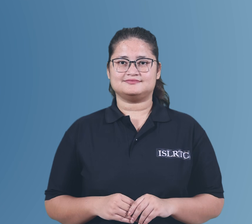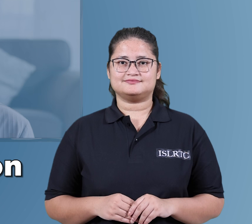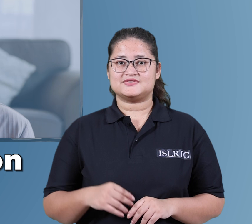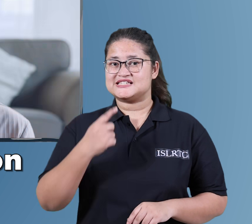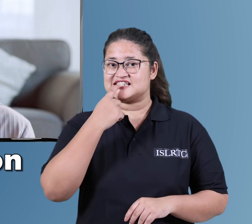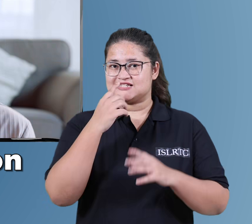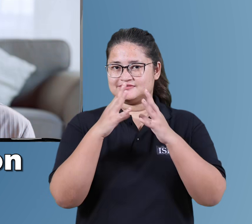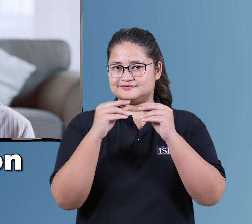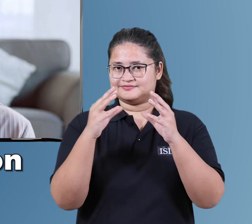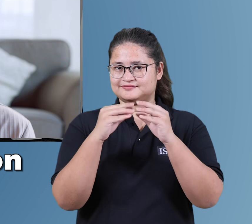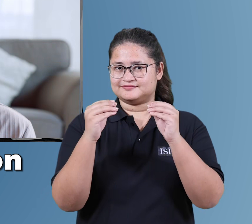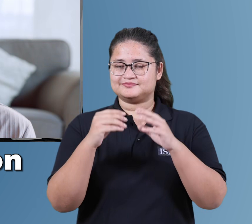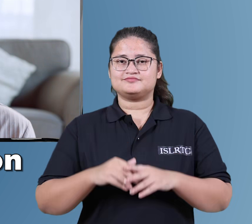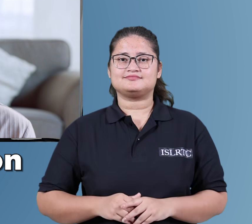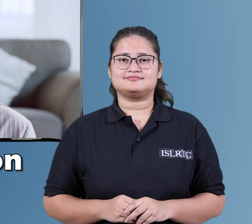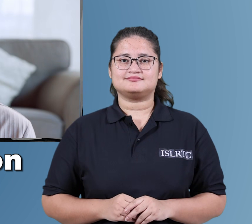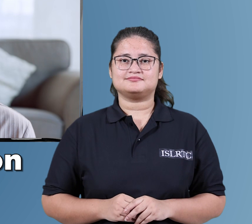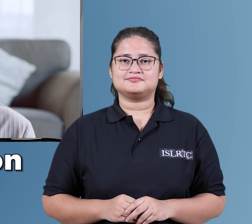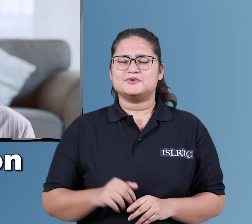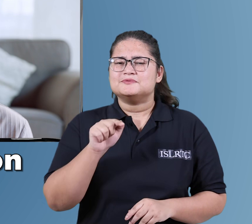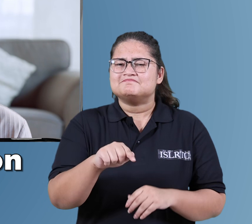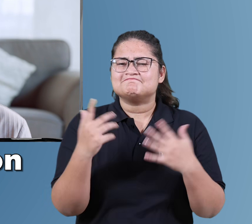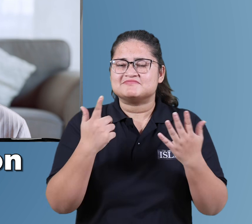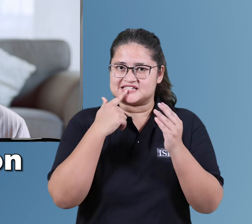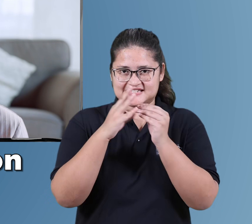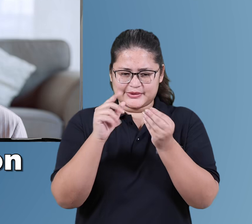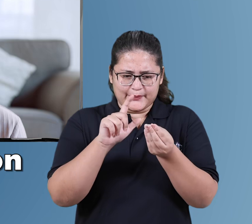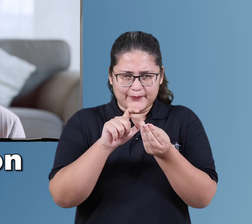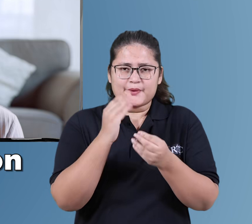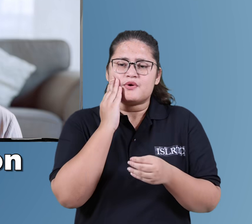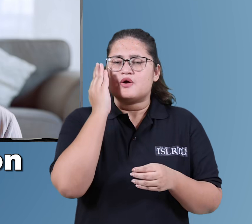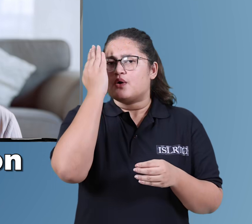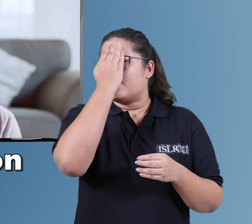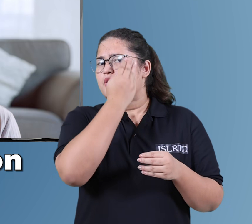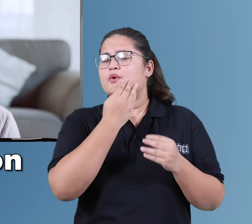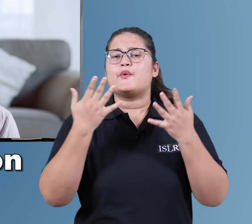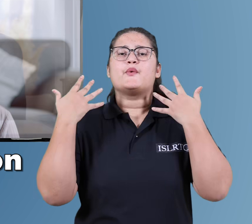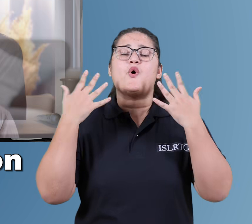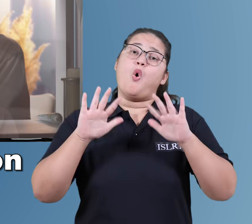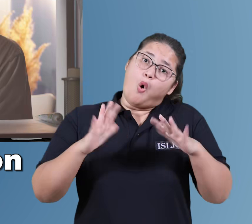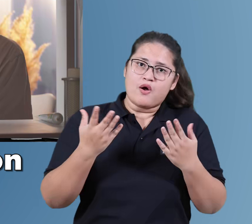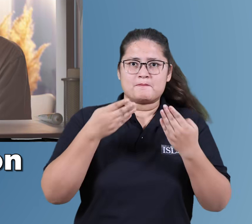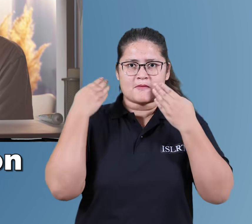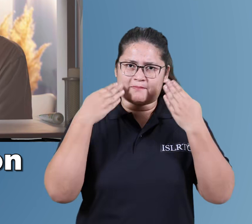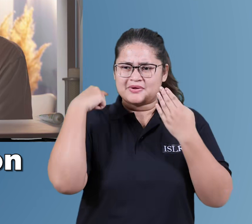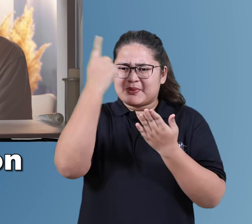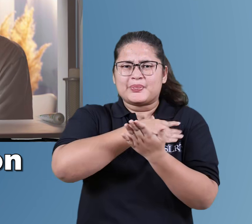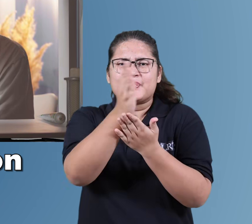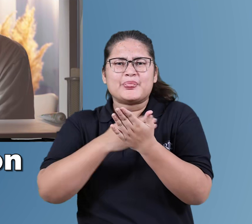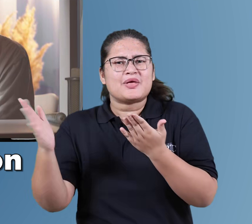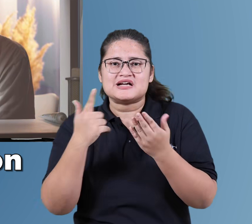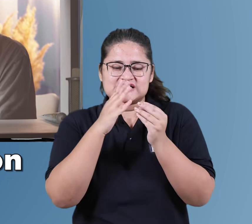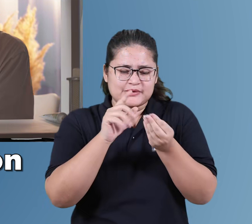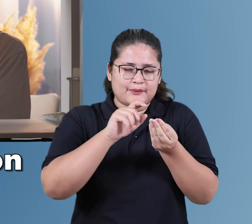Facial cotton pads Pads used to apply or remove facial products.